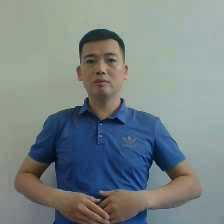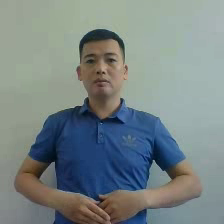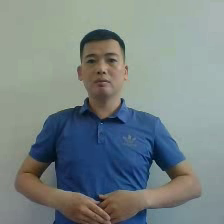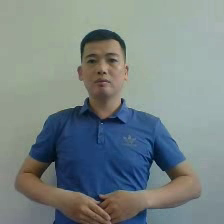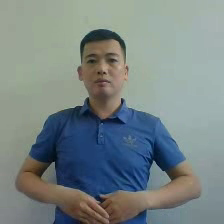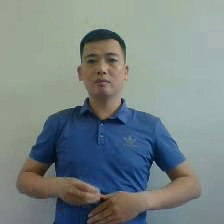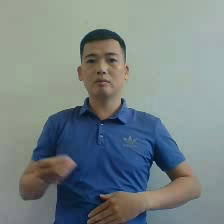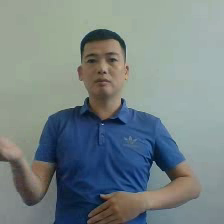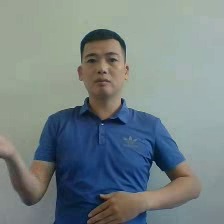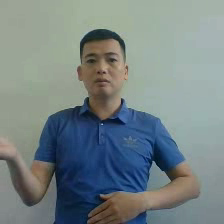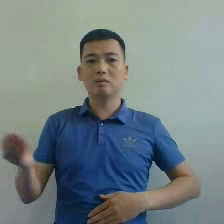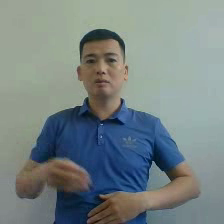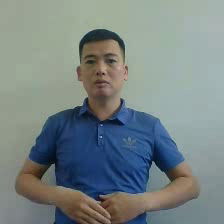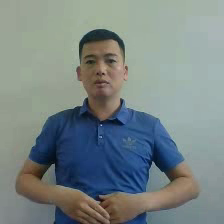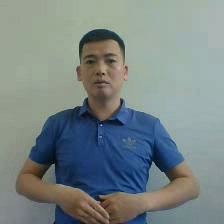Mua